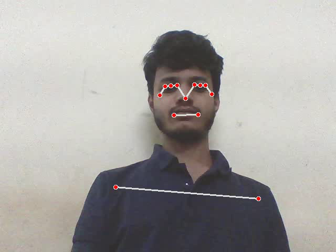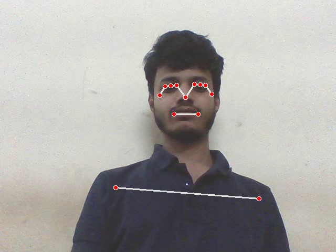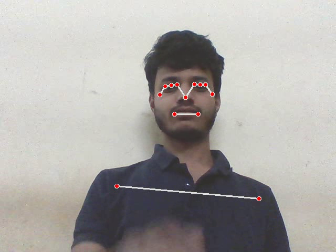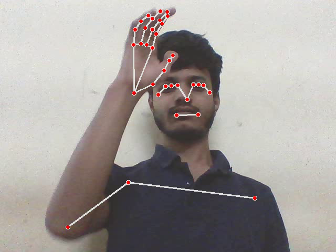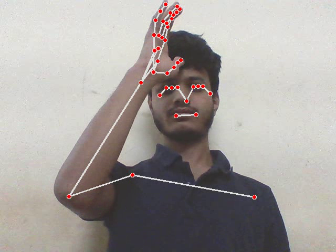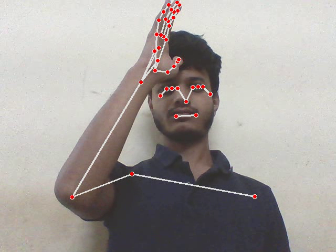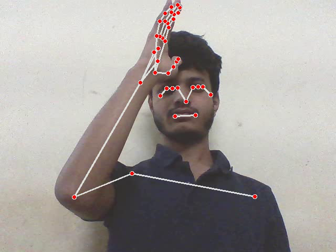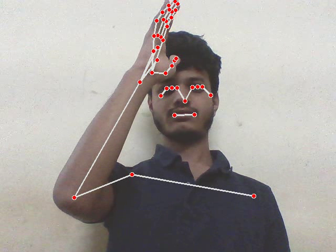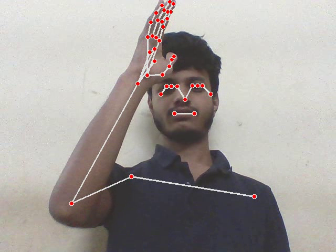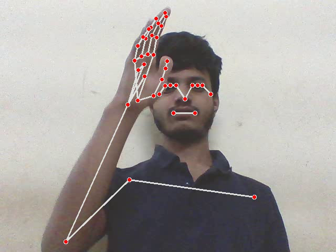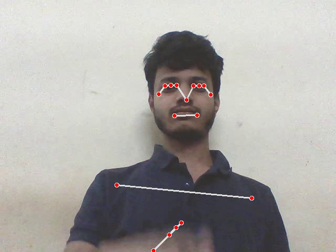father